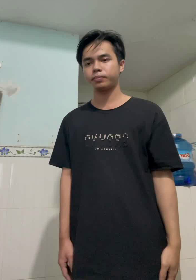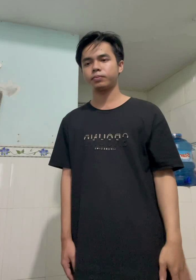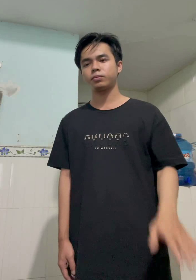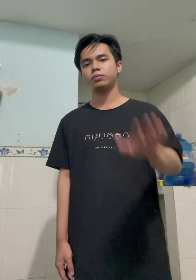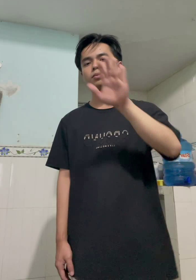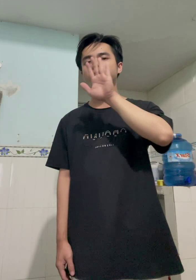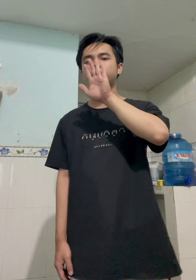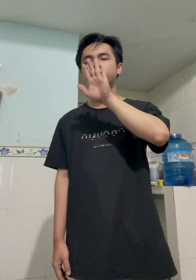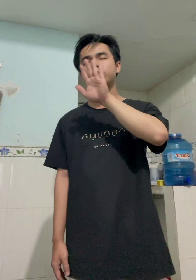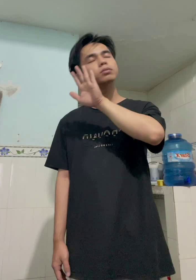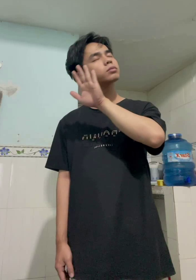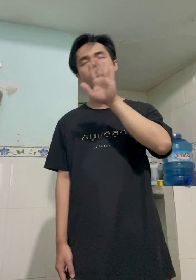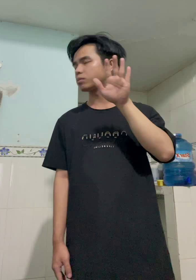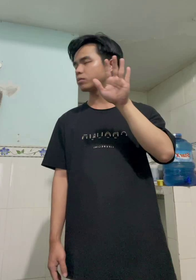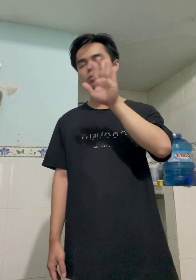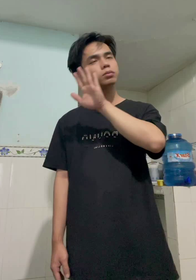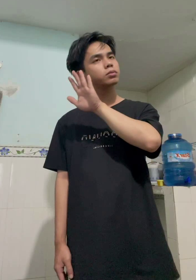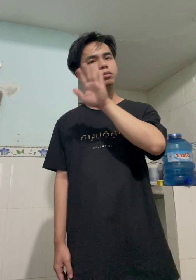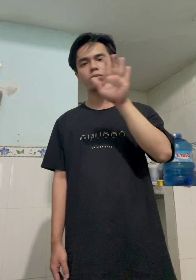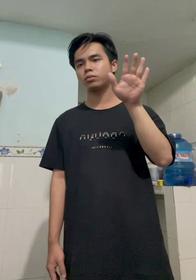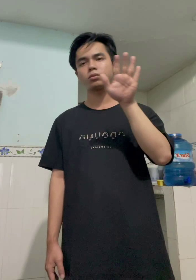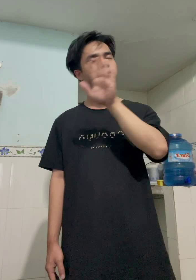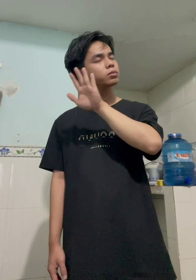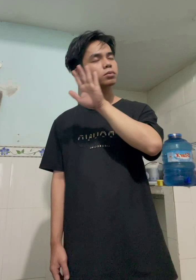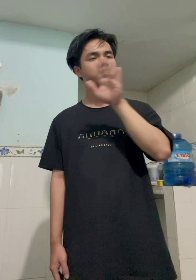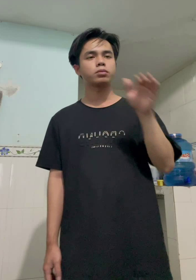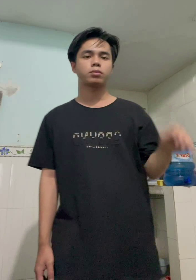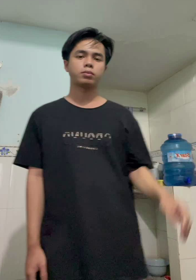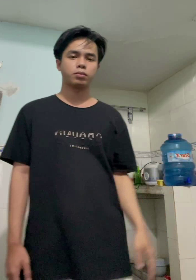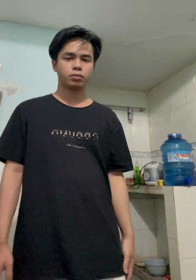khong dong y